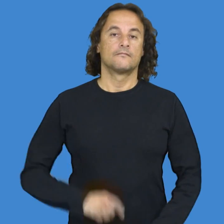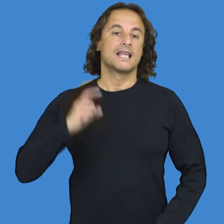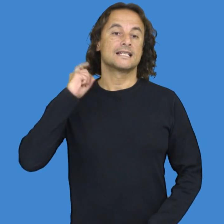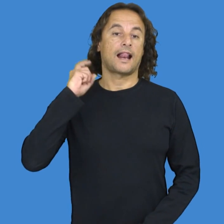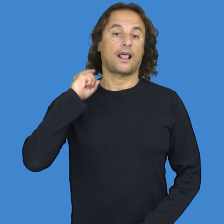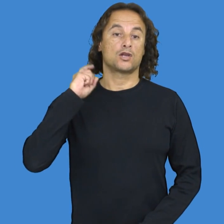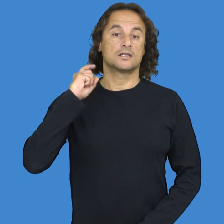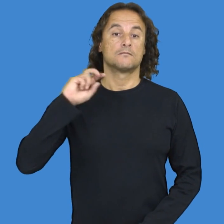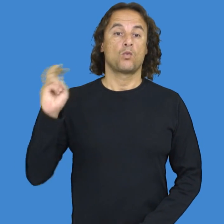meningitis